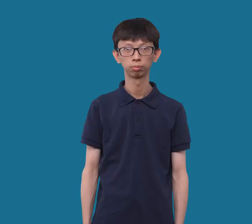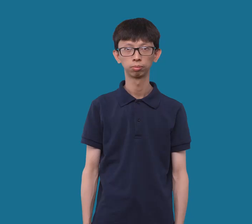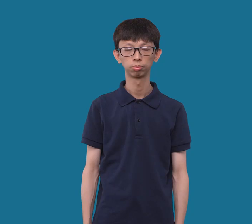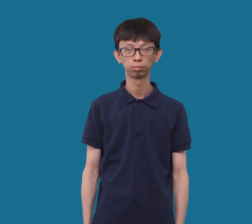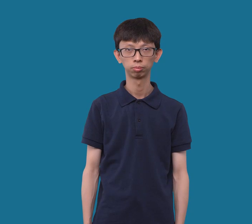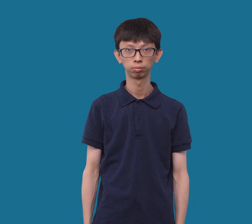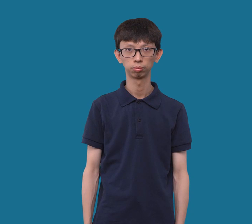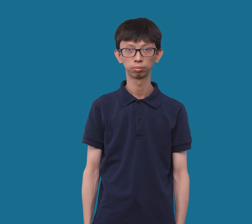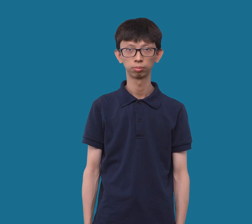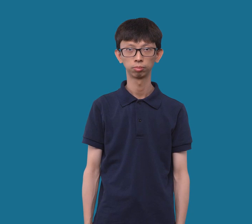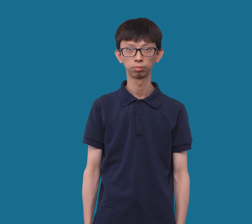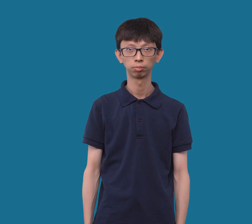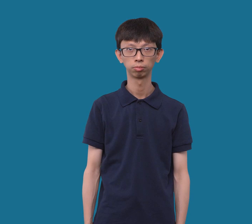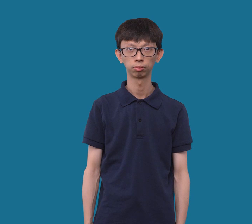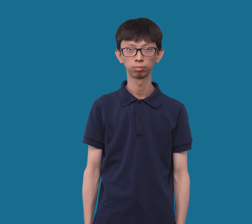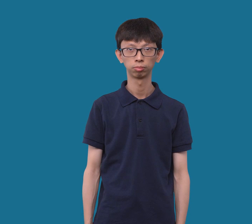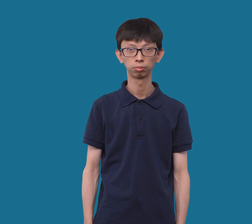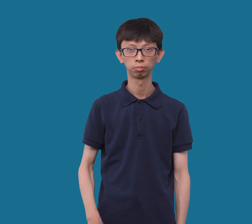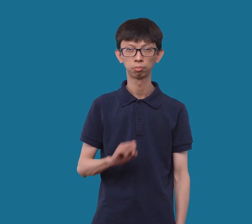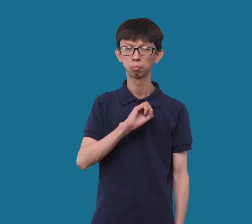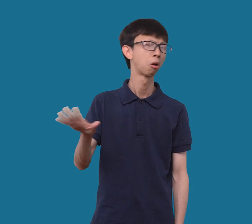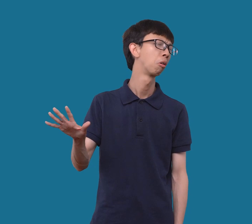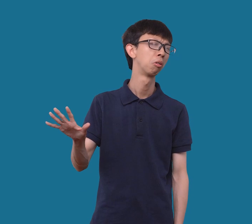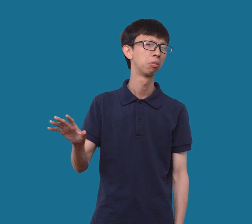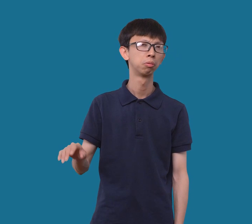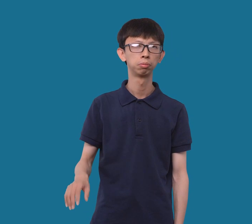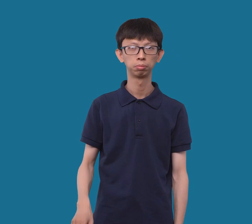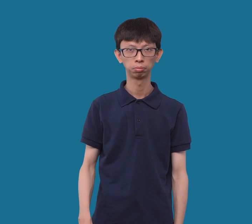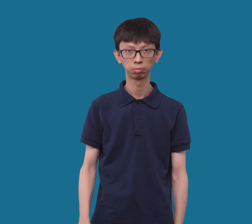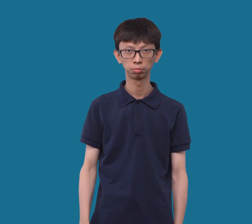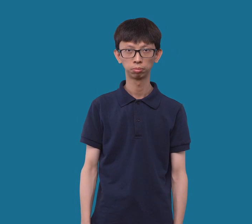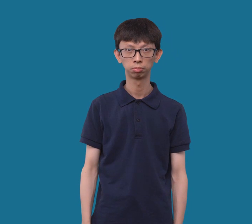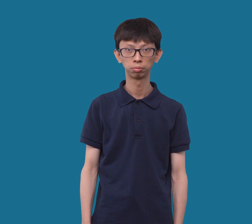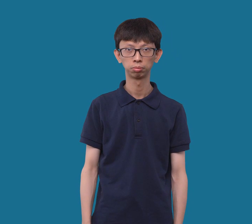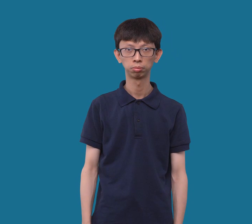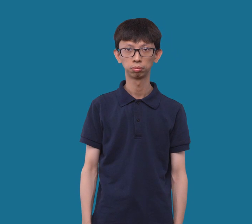bỏ qua